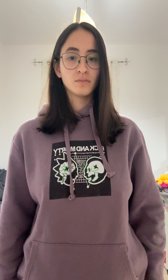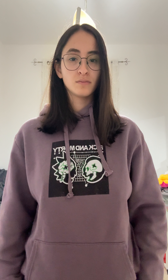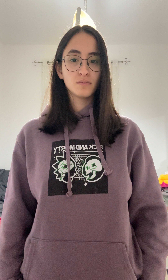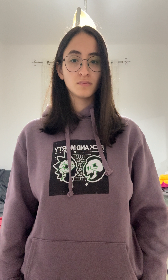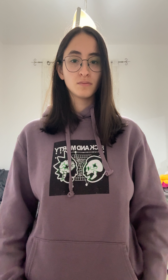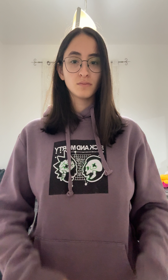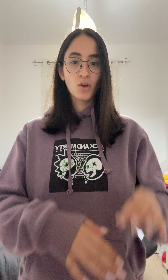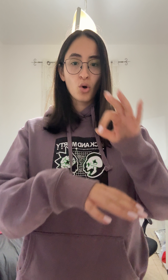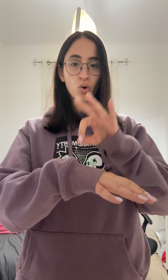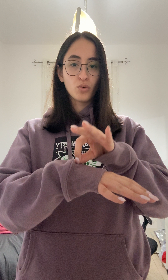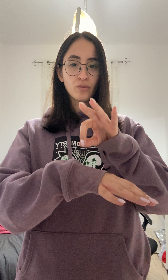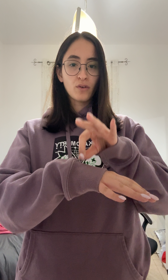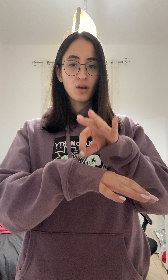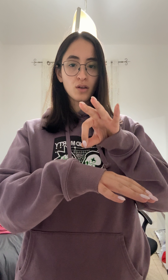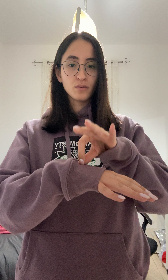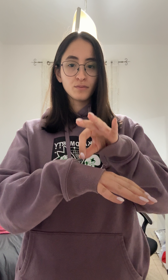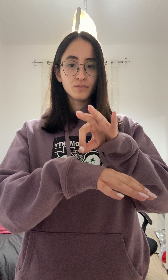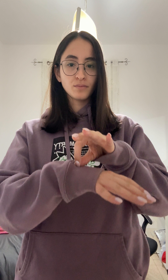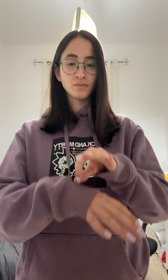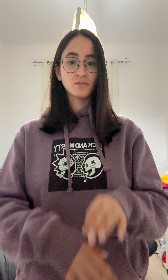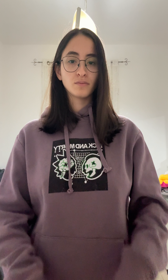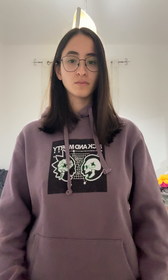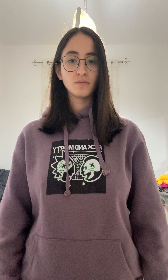רופא